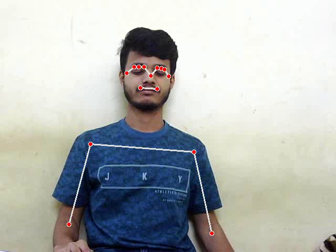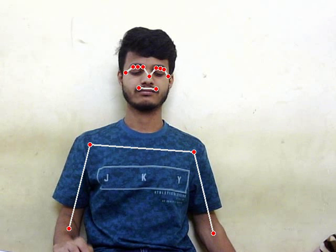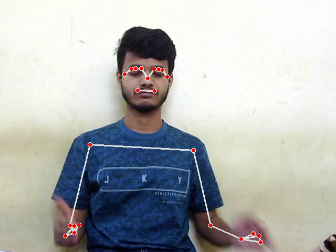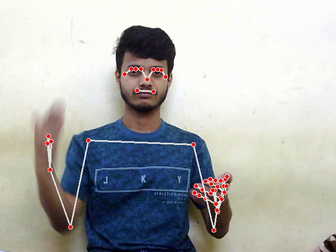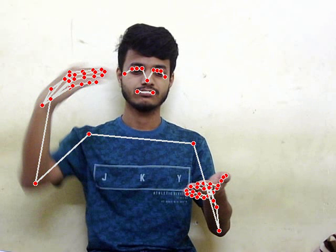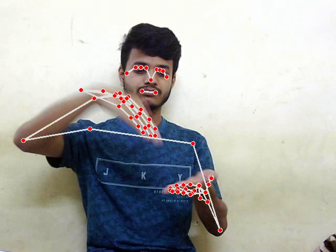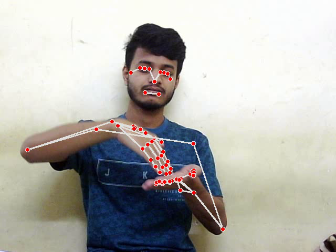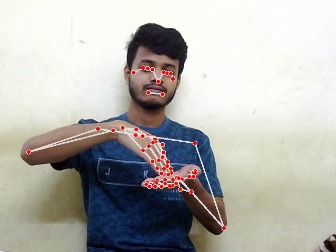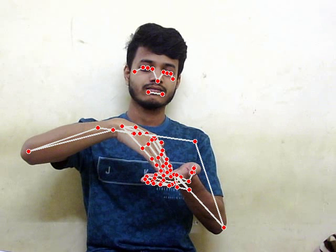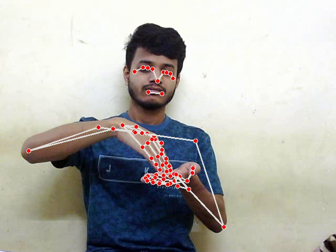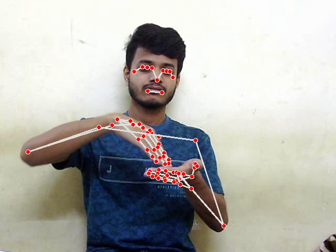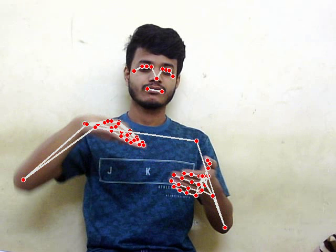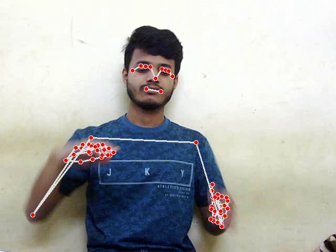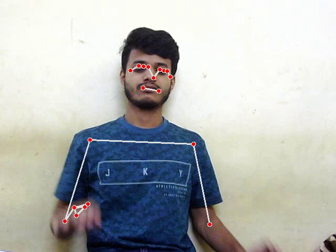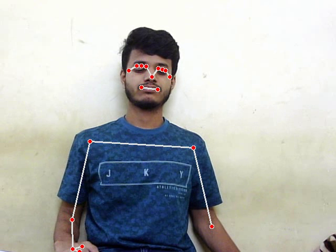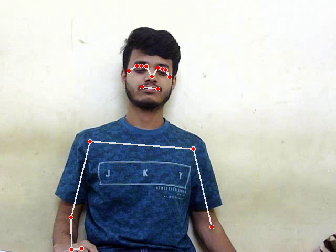again